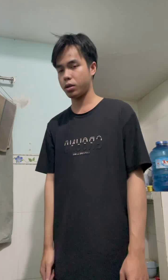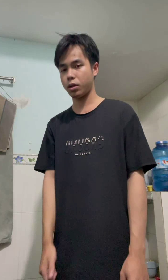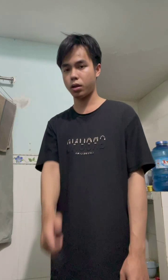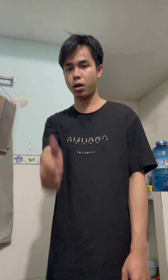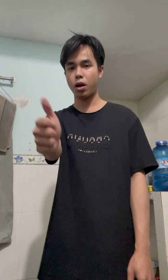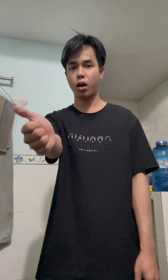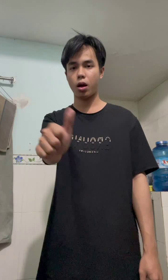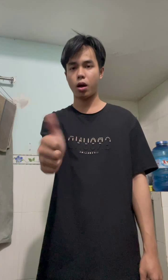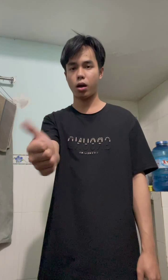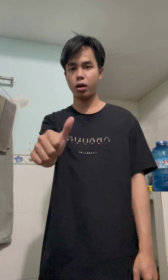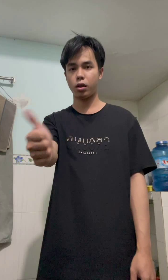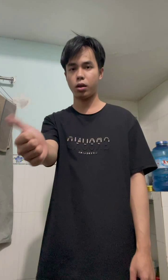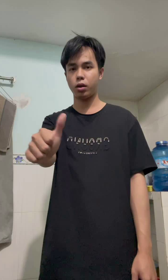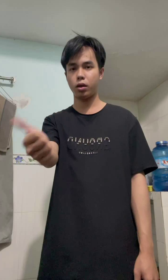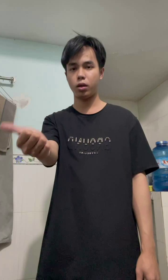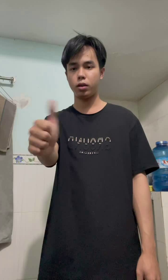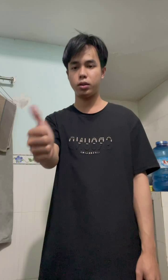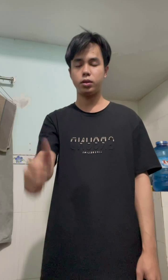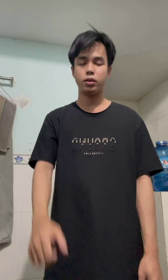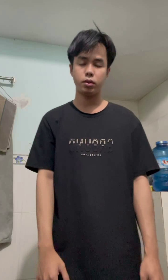ai